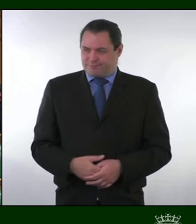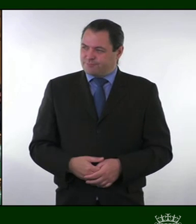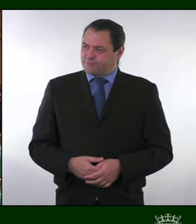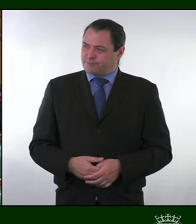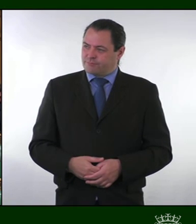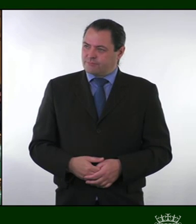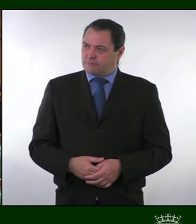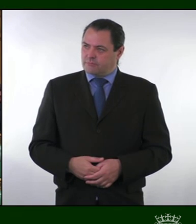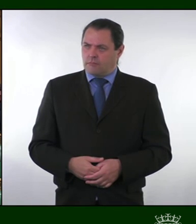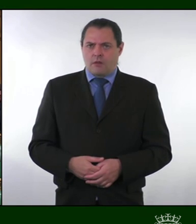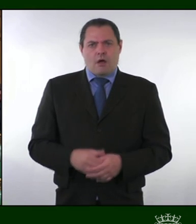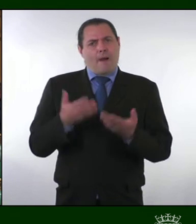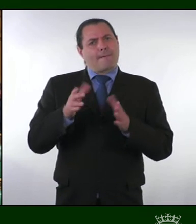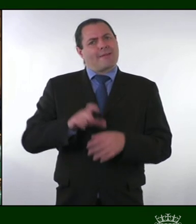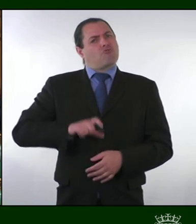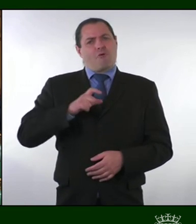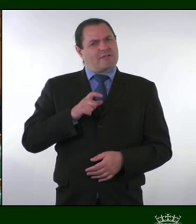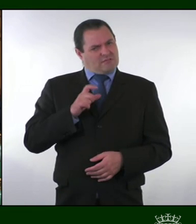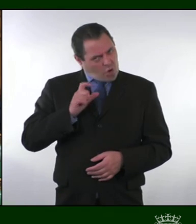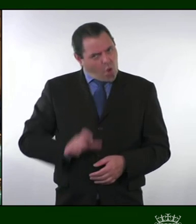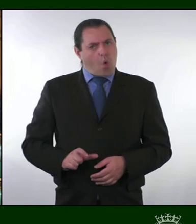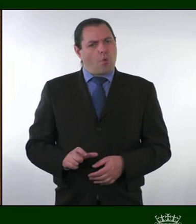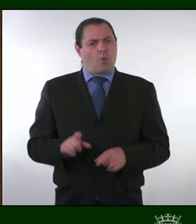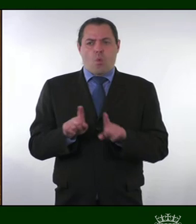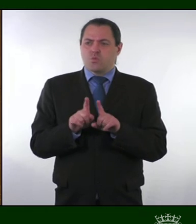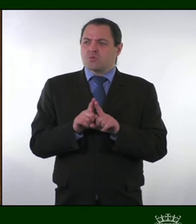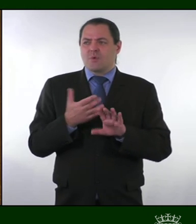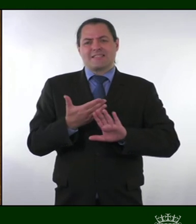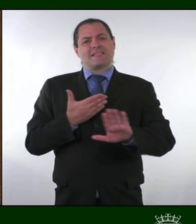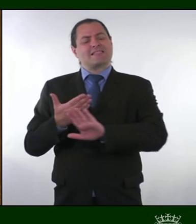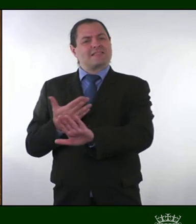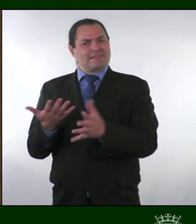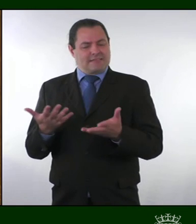Low public confidence in social distancing measures means that many businesses are struggling.